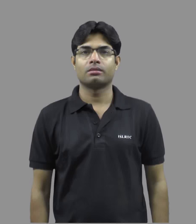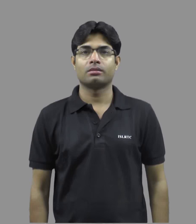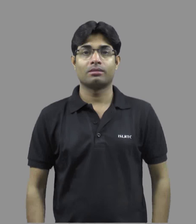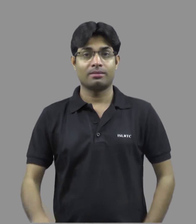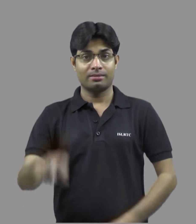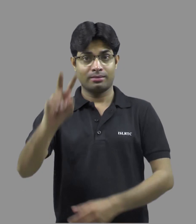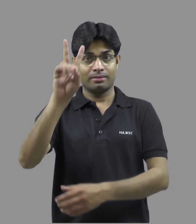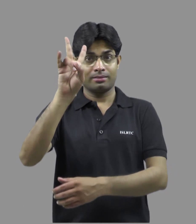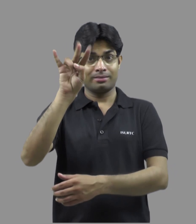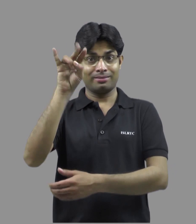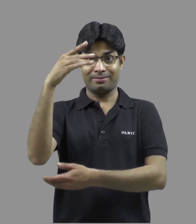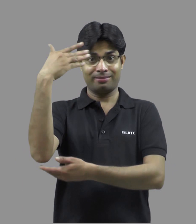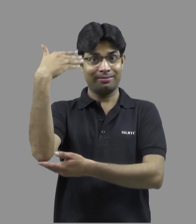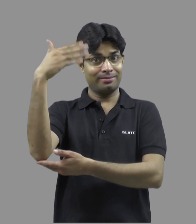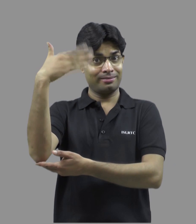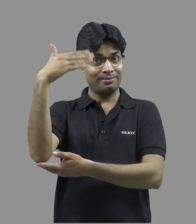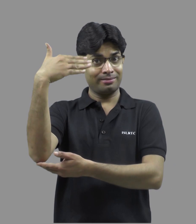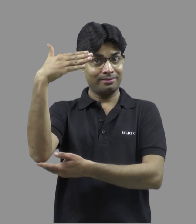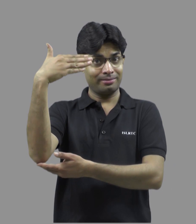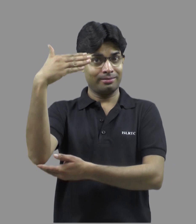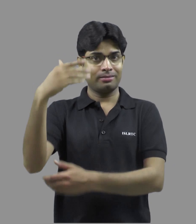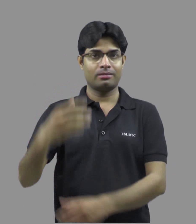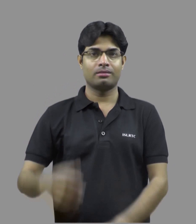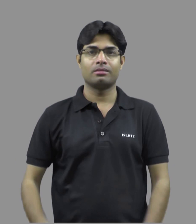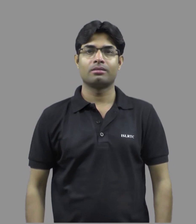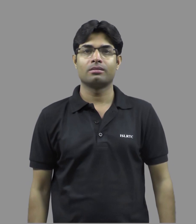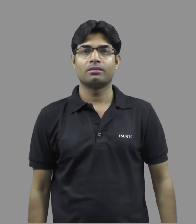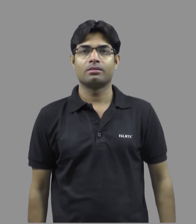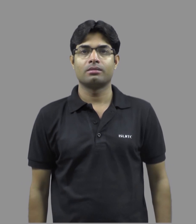Republic Day